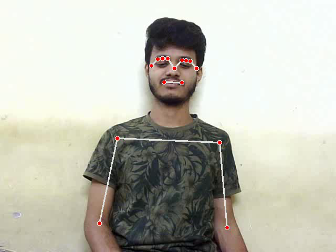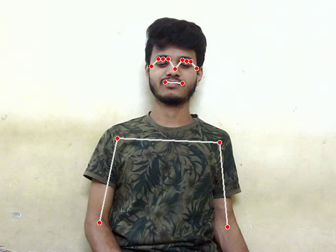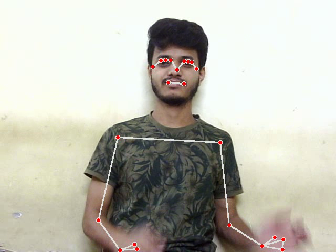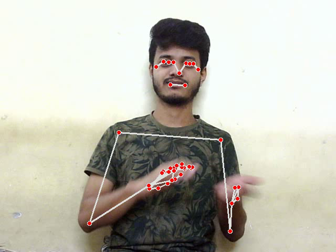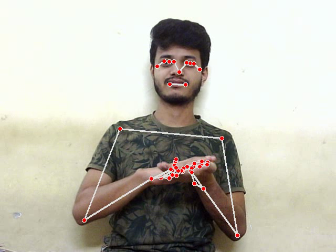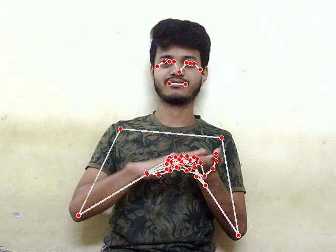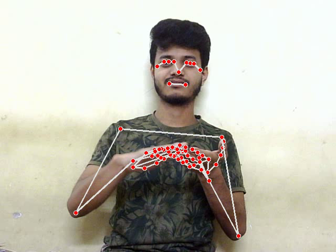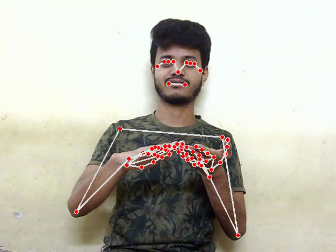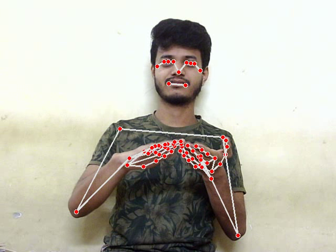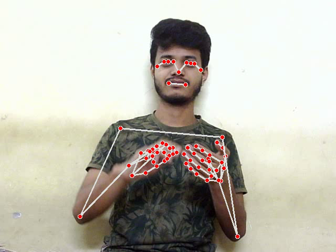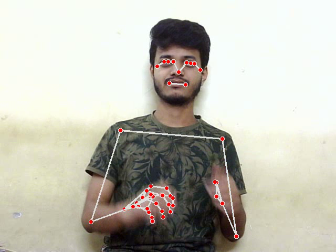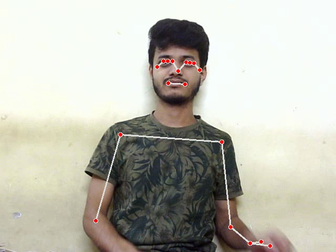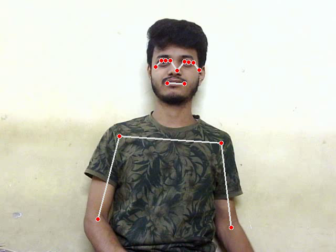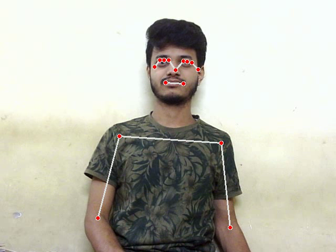nice